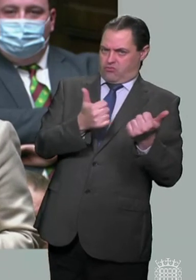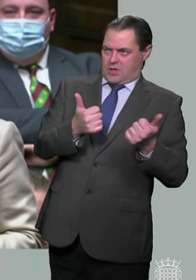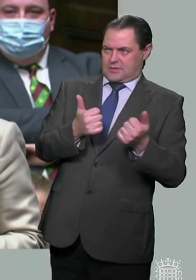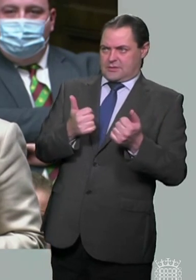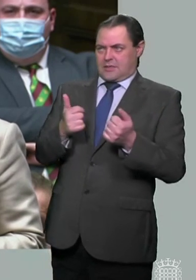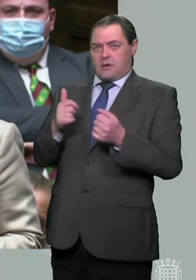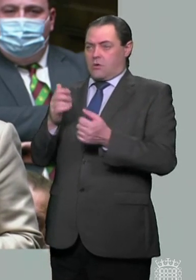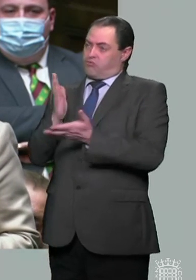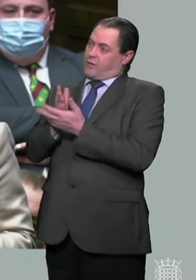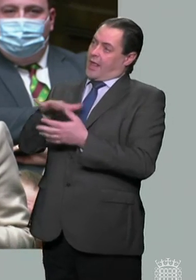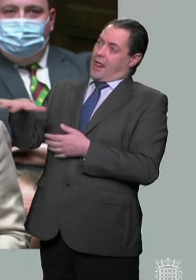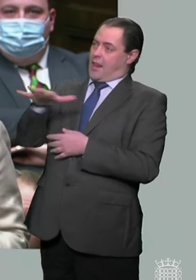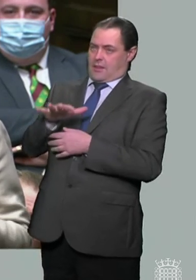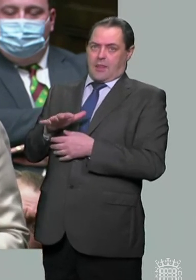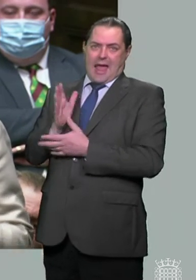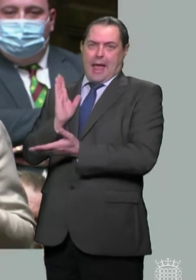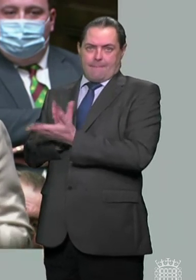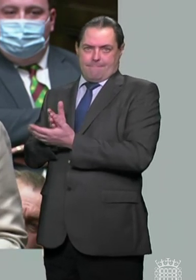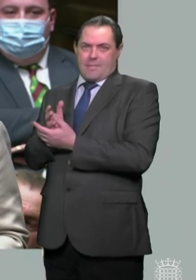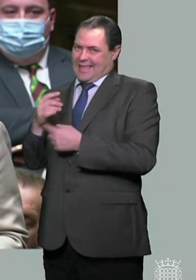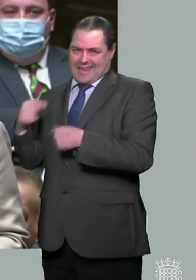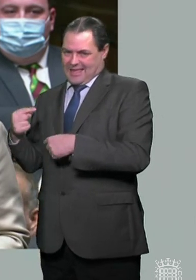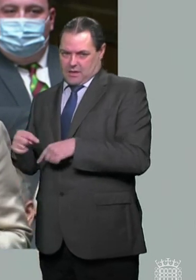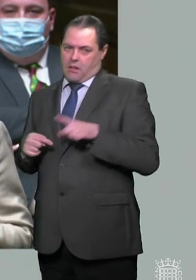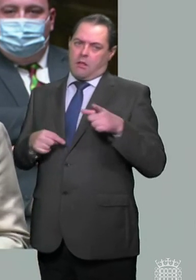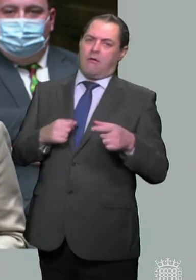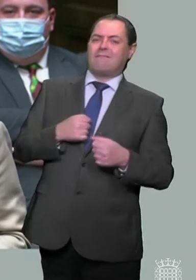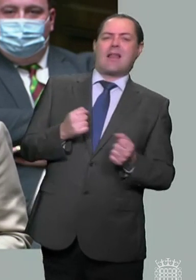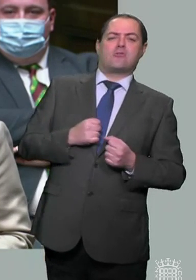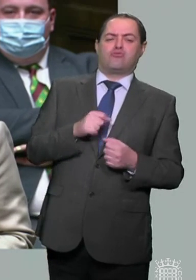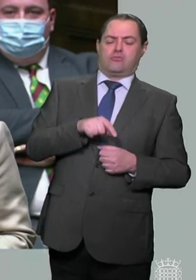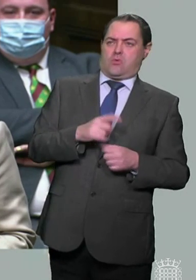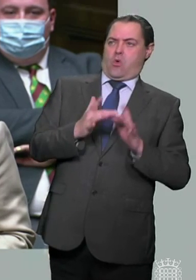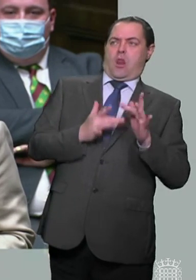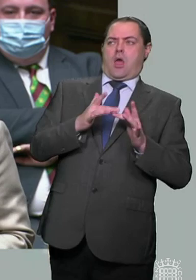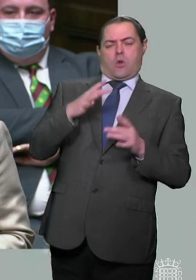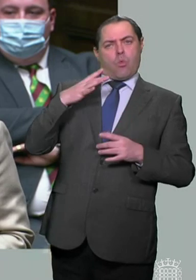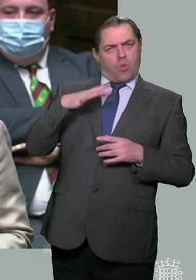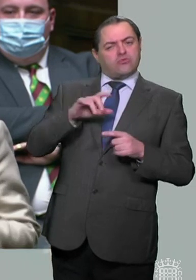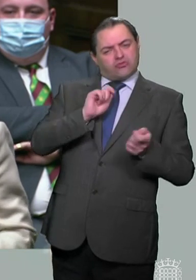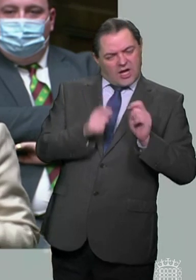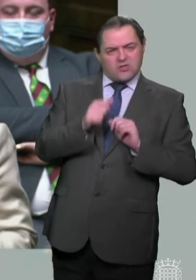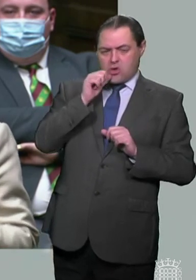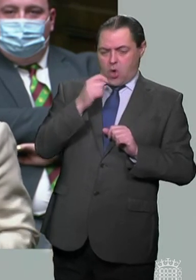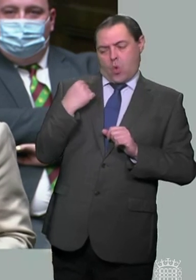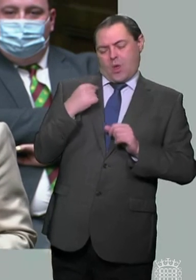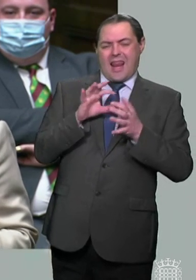I welcome the Prime Minister’s support for that to change when he spoke to the Liaison Committee in November.